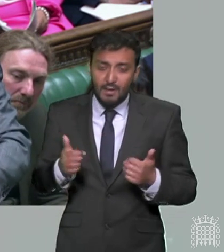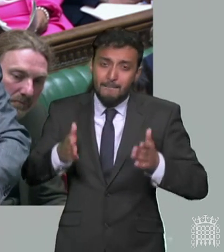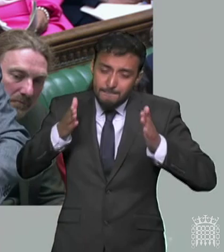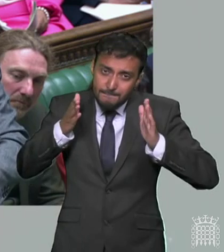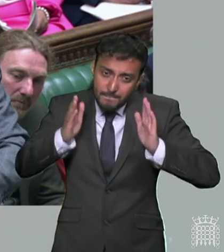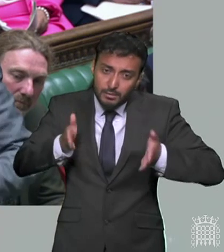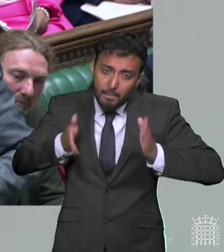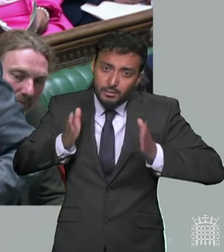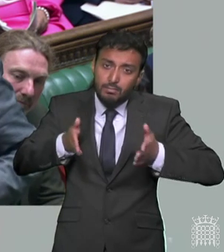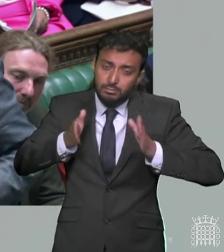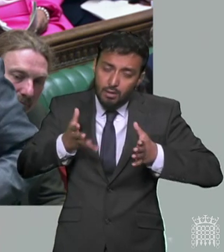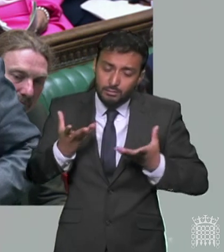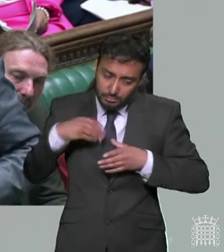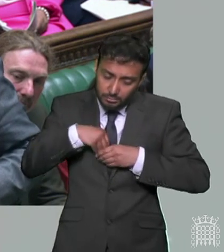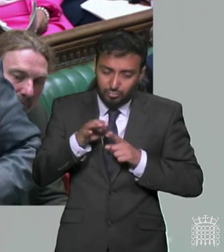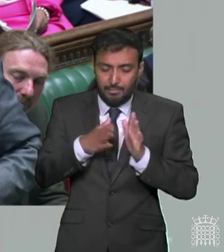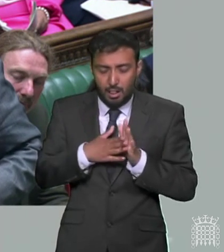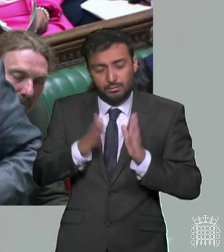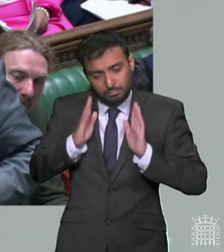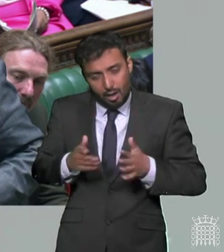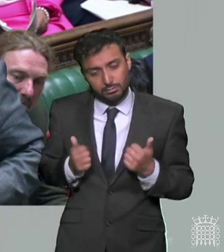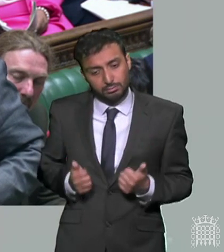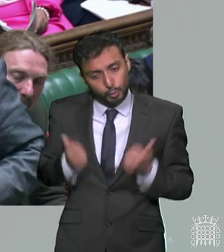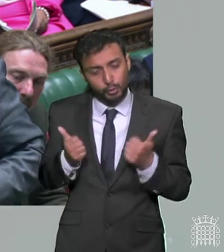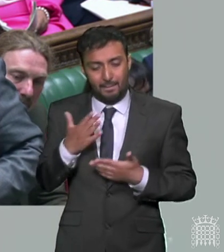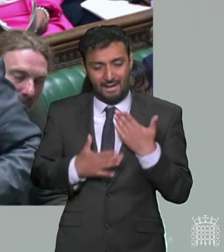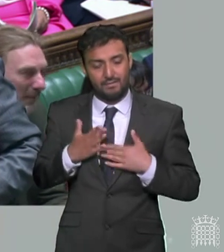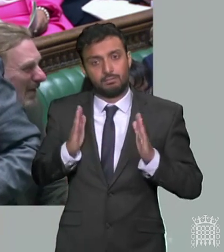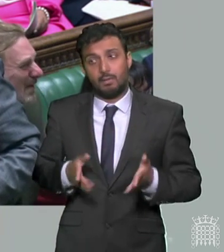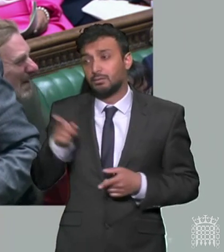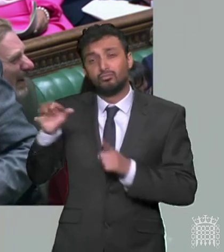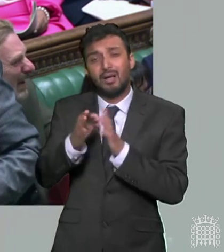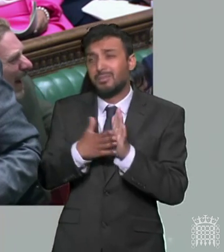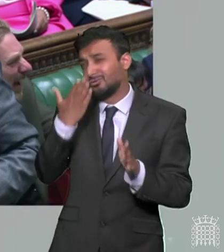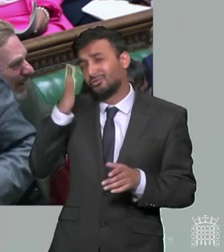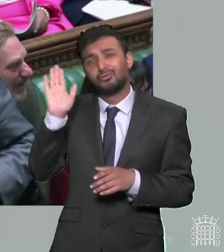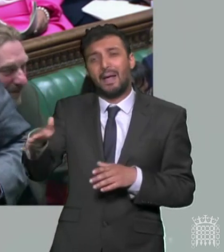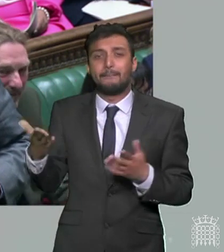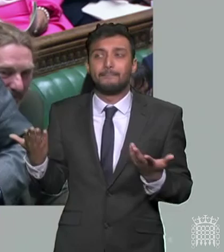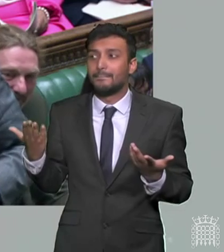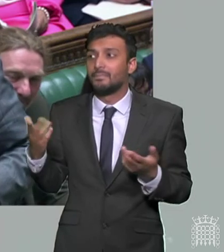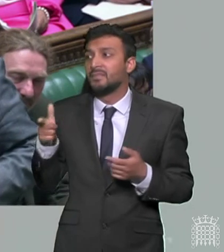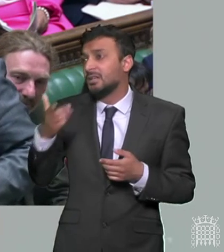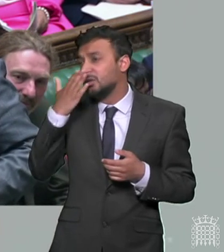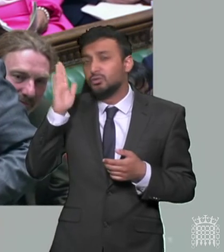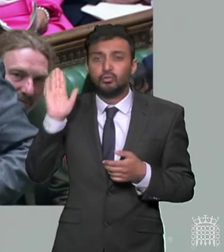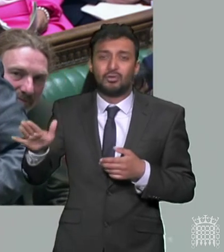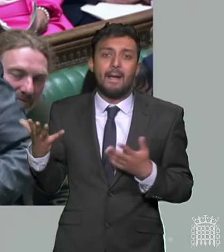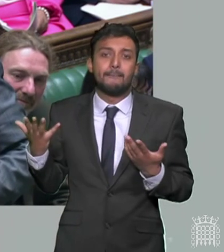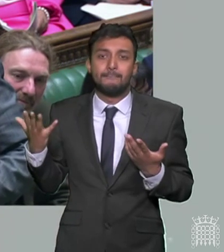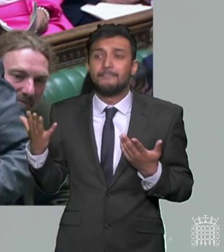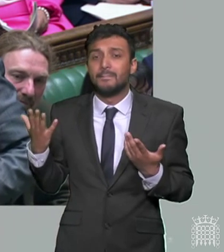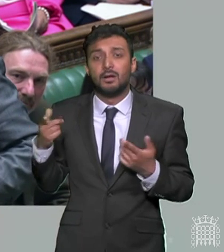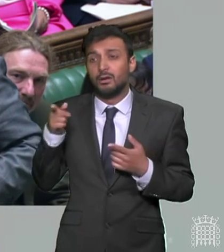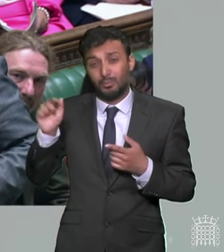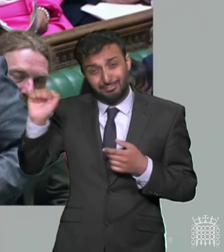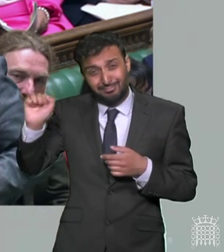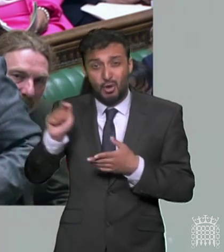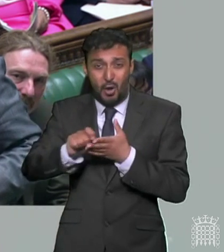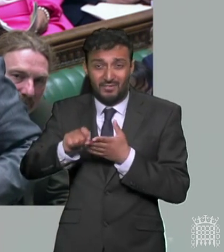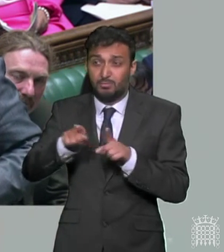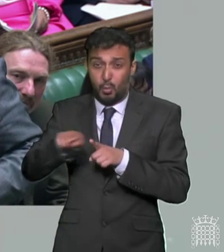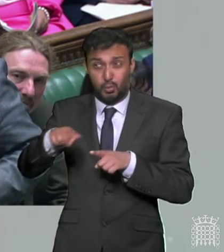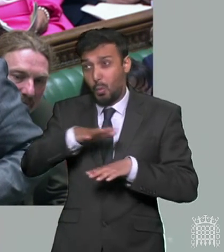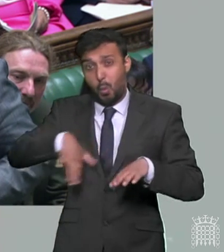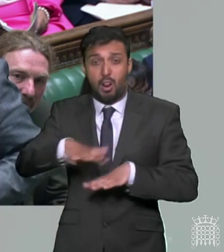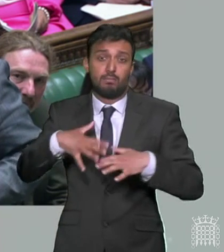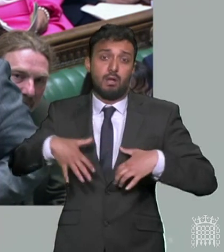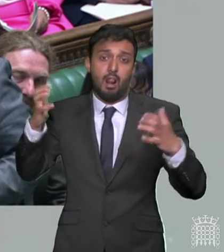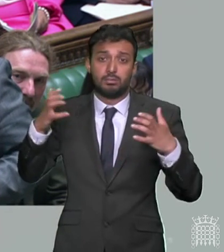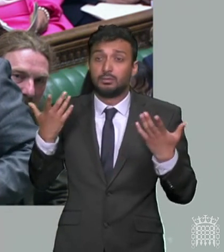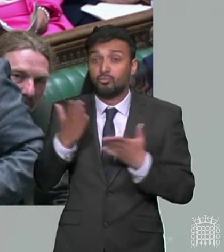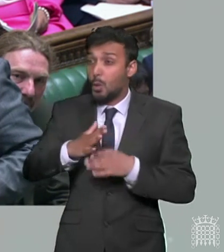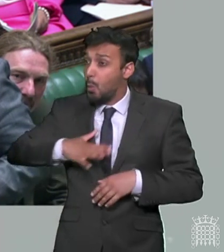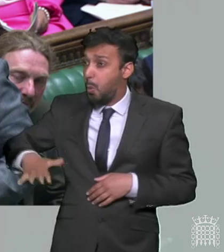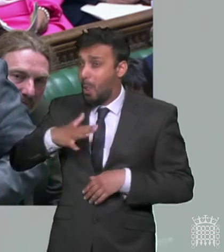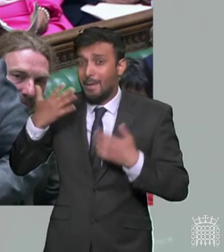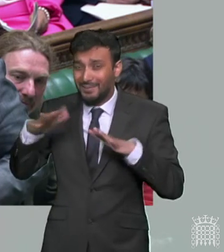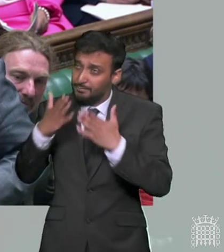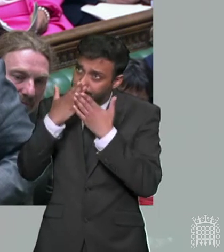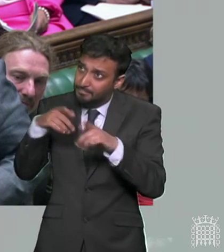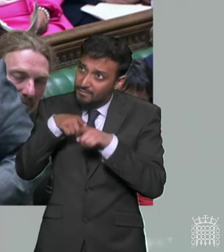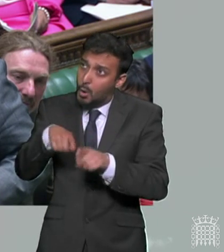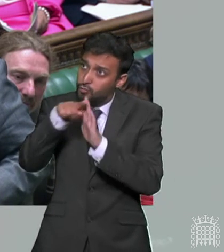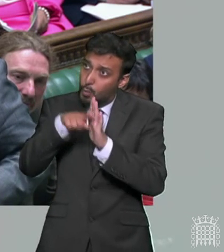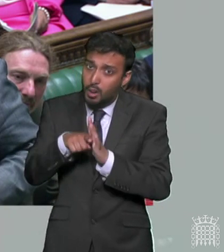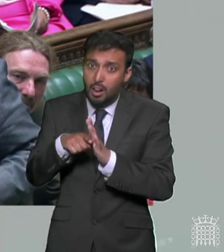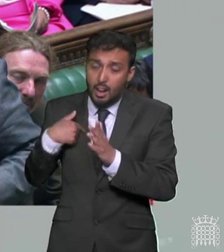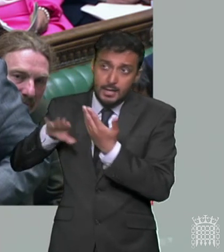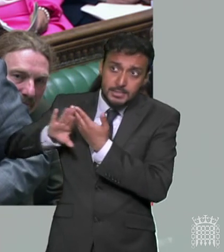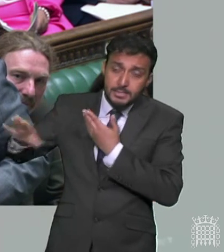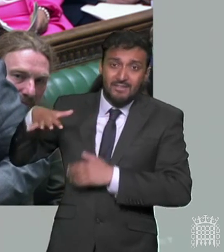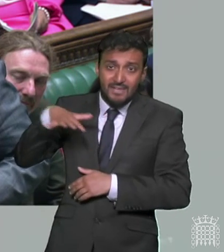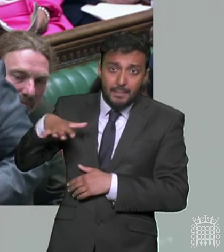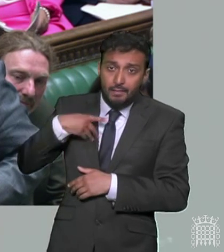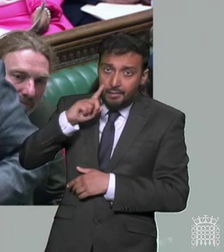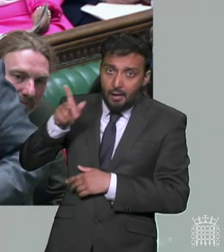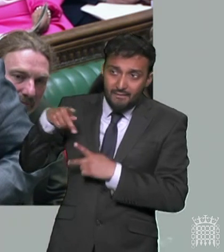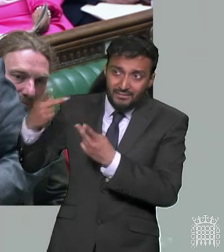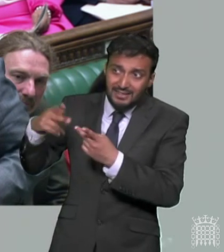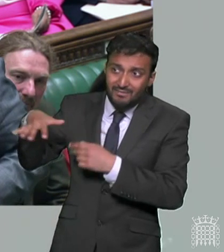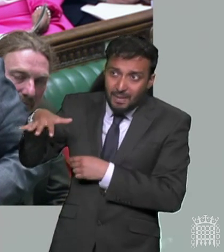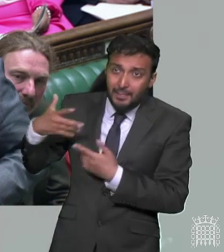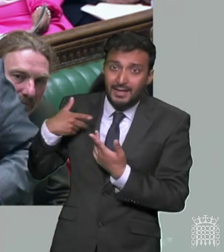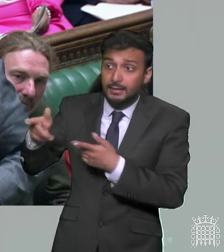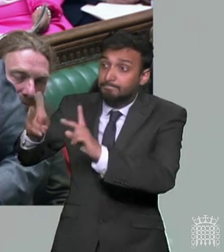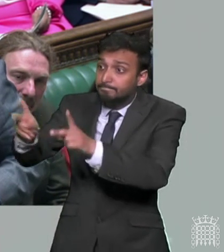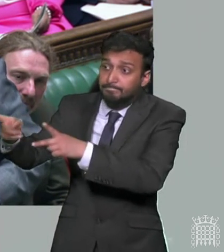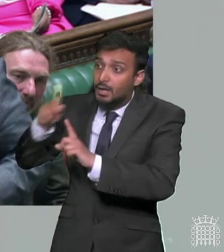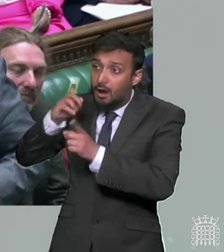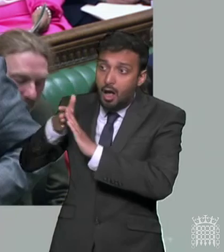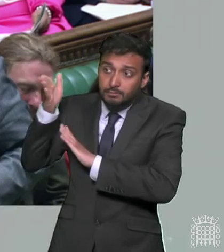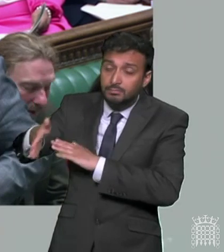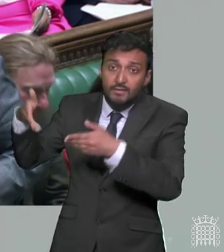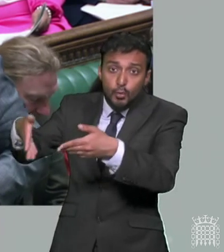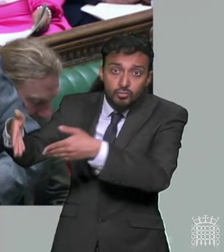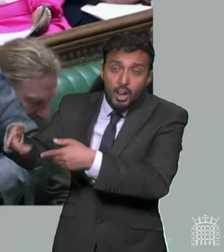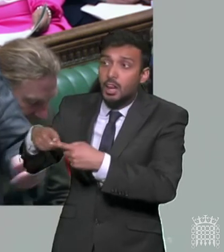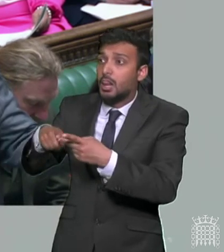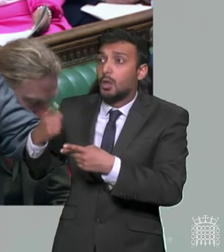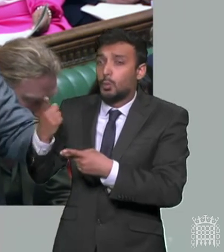The Prime Minister brings shame on the office, and has displayed contempt, not only to the Members of this House but to every single person who followed the rules —those who stayed away from family, those who missed funerals, those who lost someone they loved.